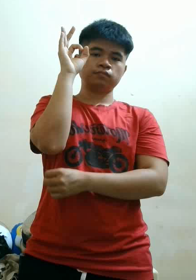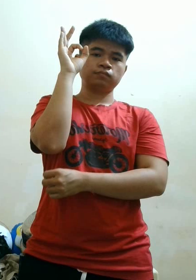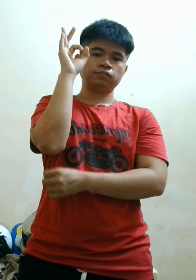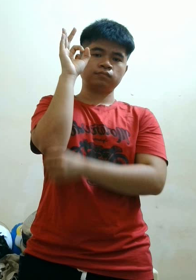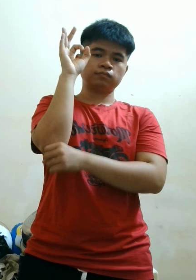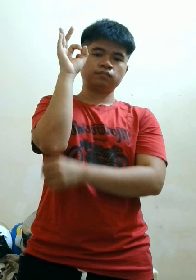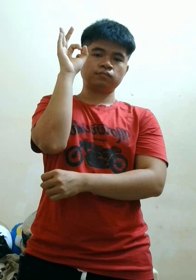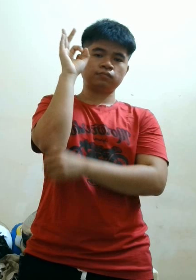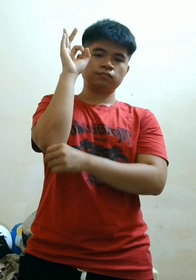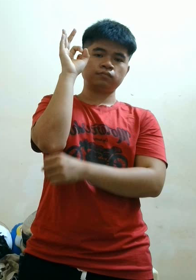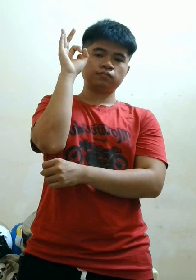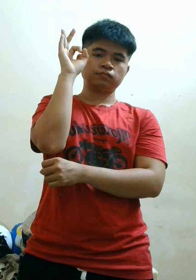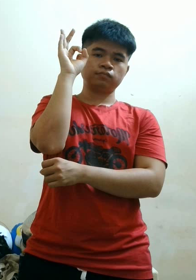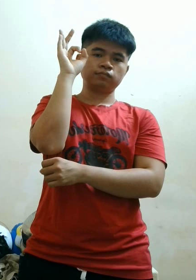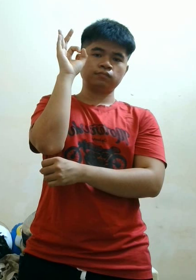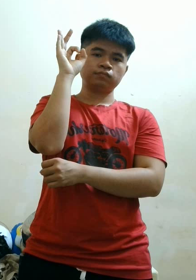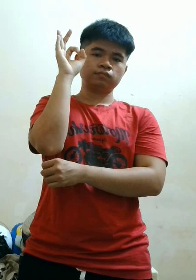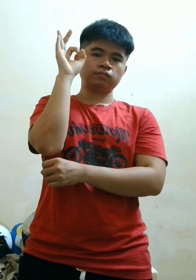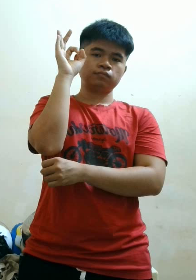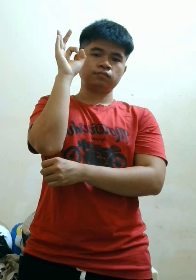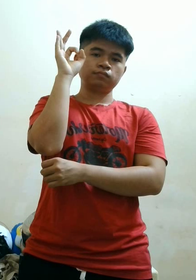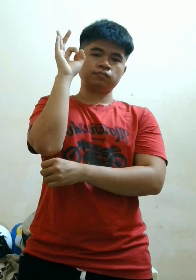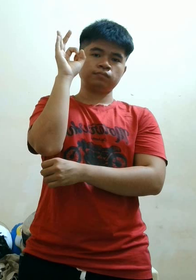buoi trua